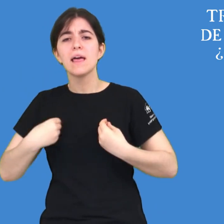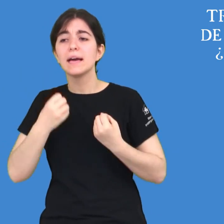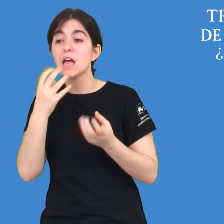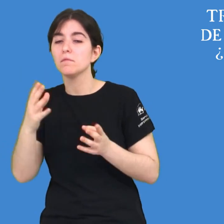bien